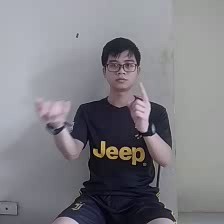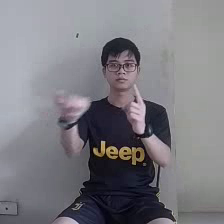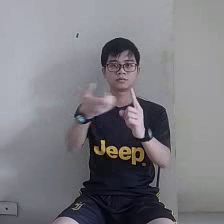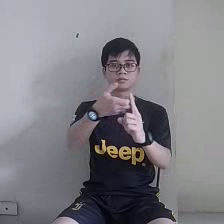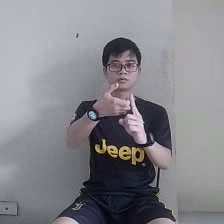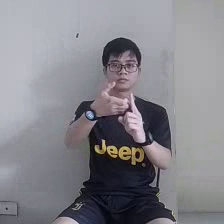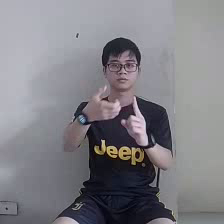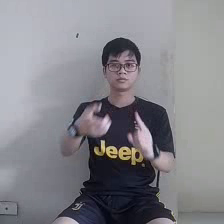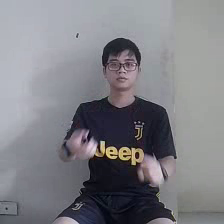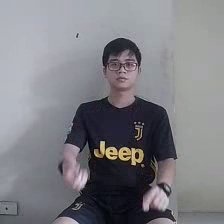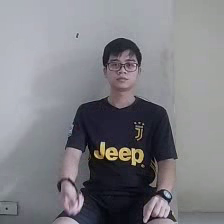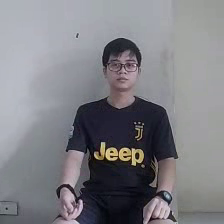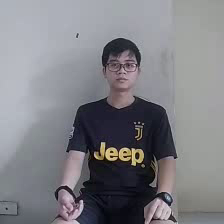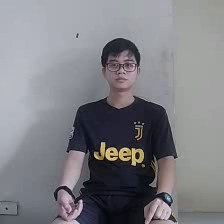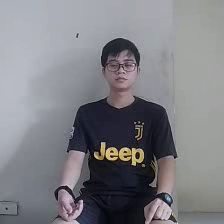Hâm mộ